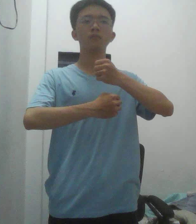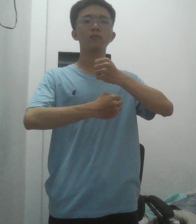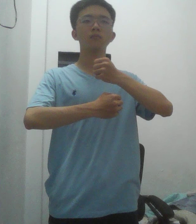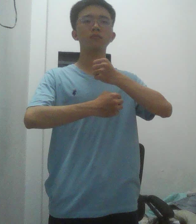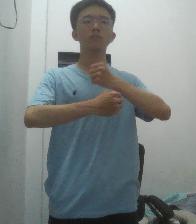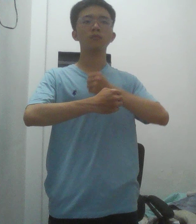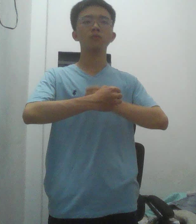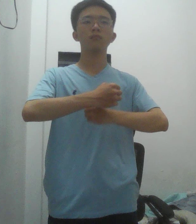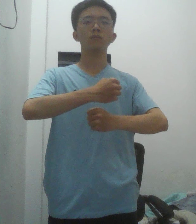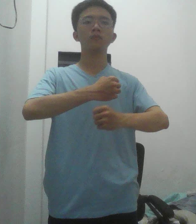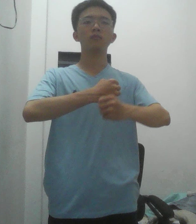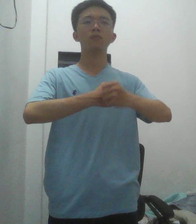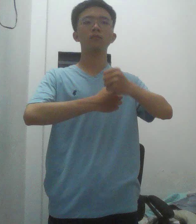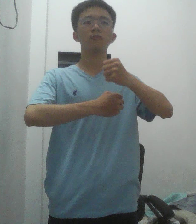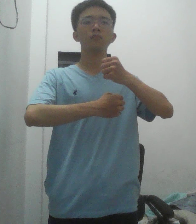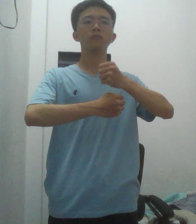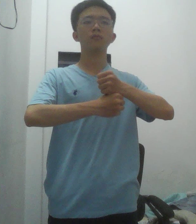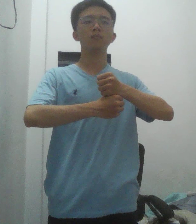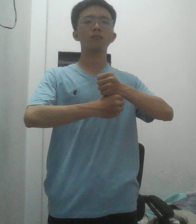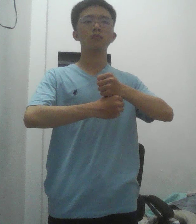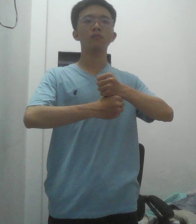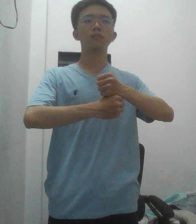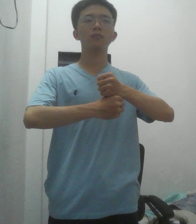nam